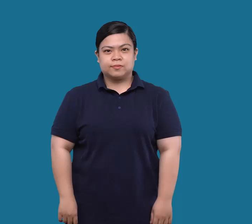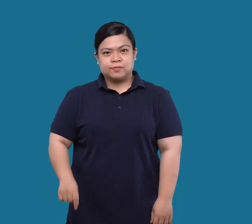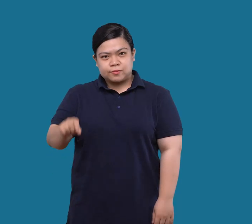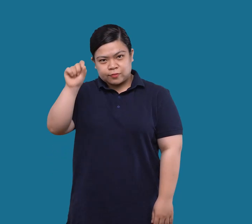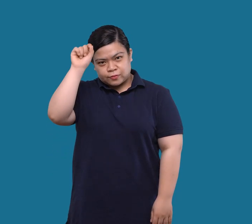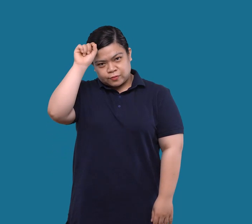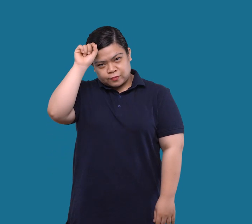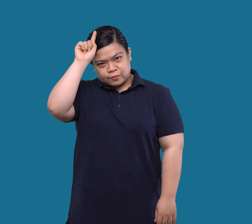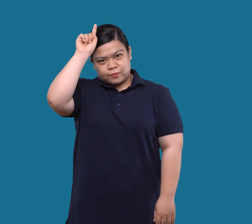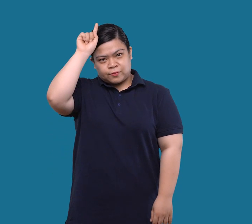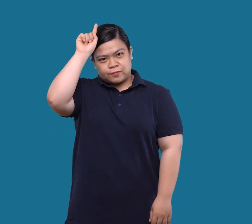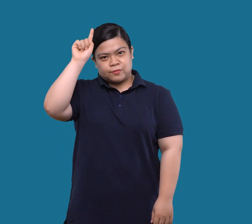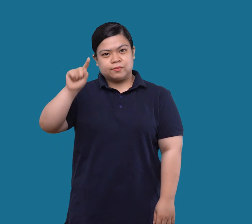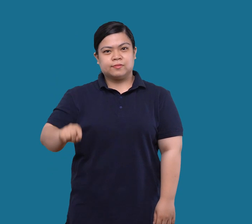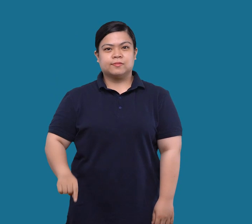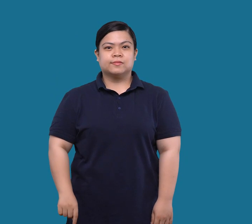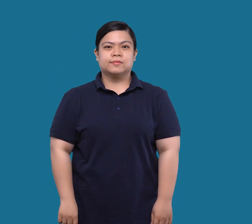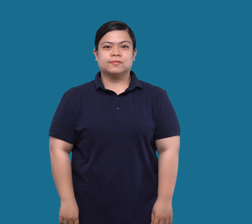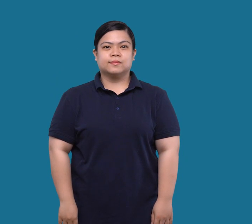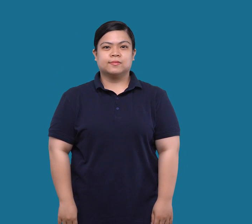mọc tóc